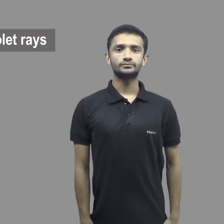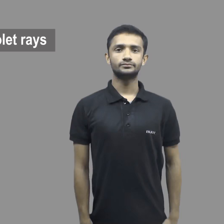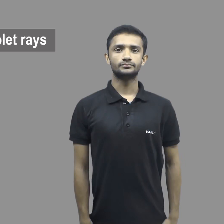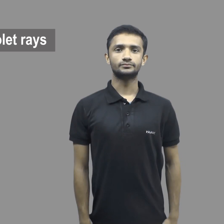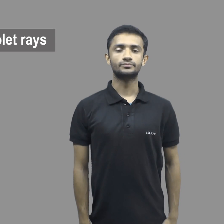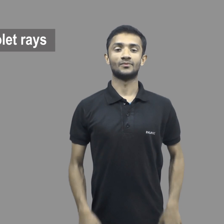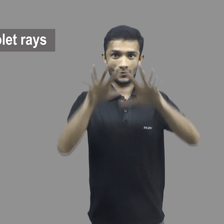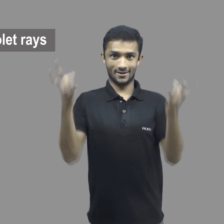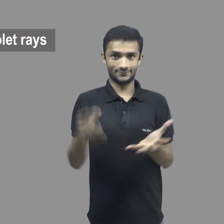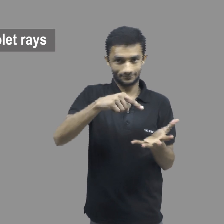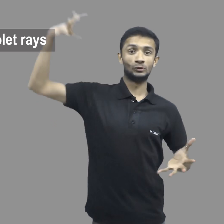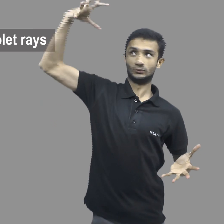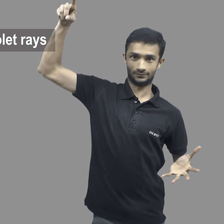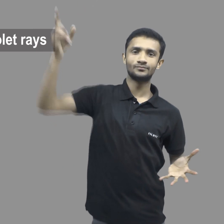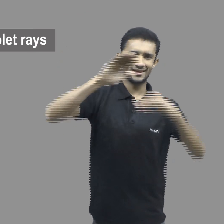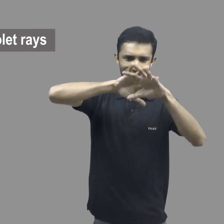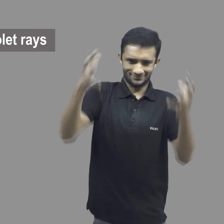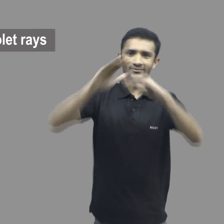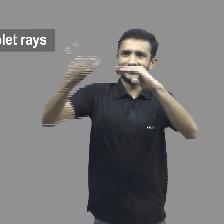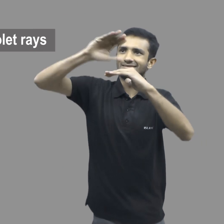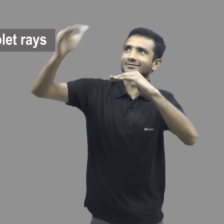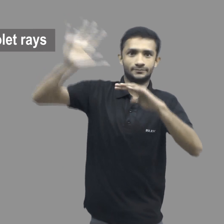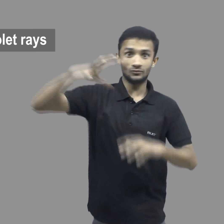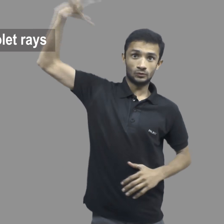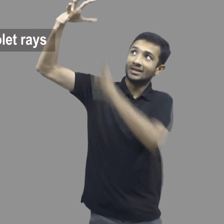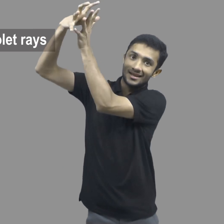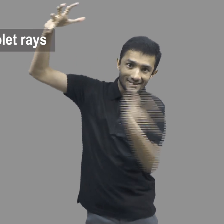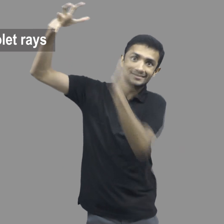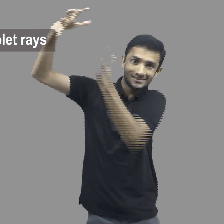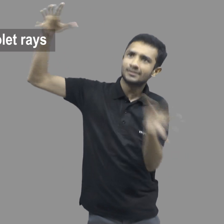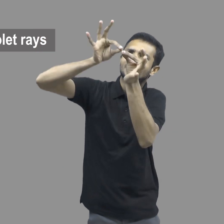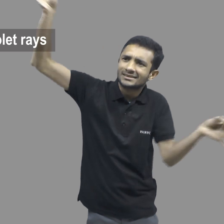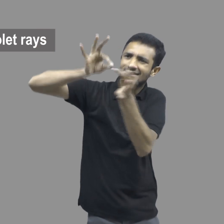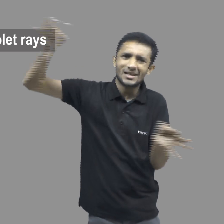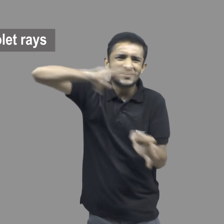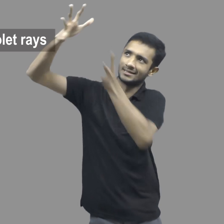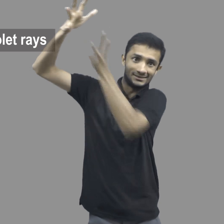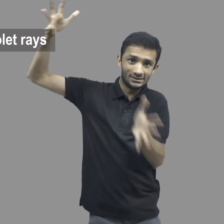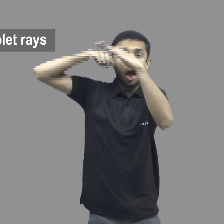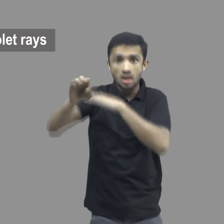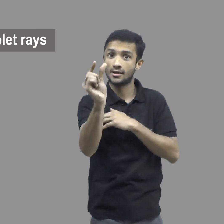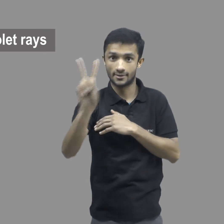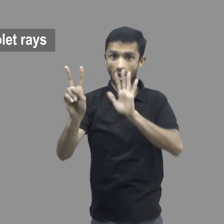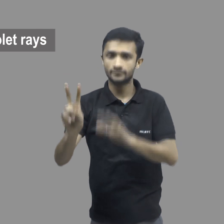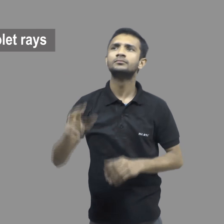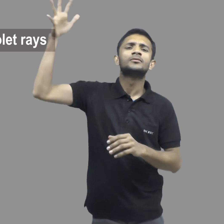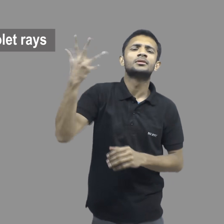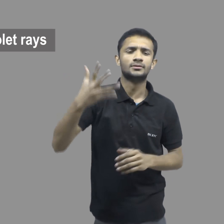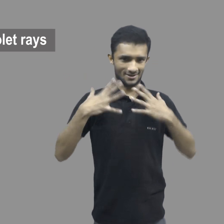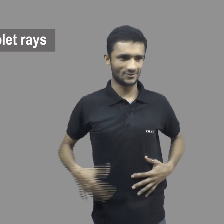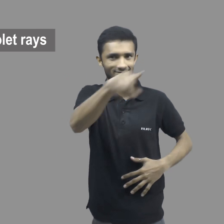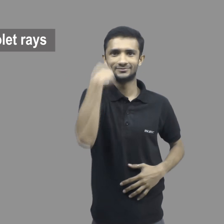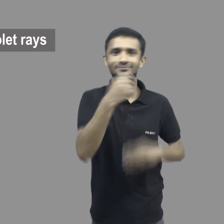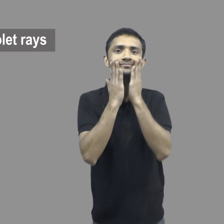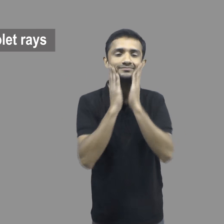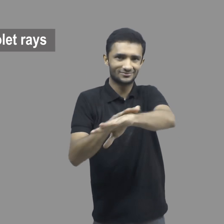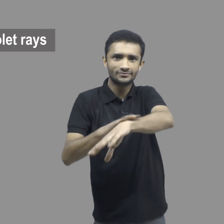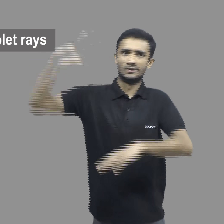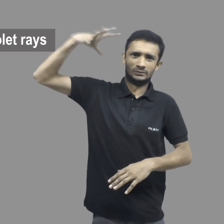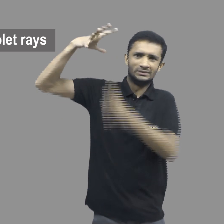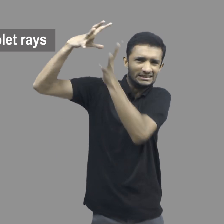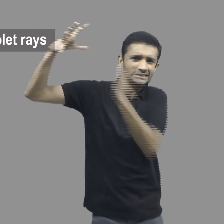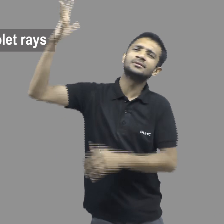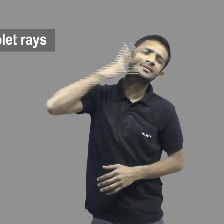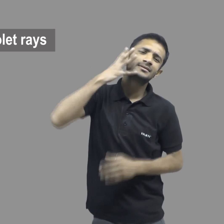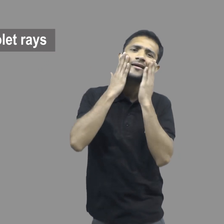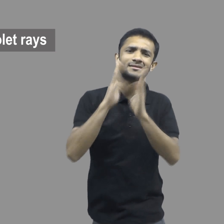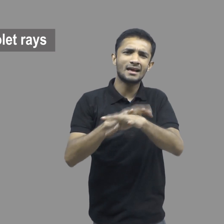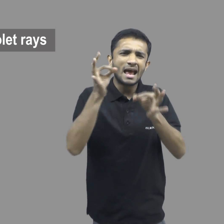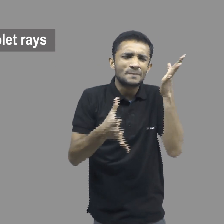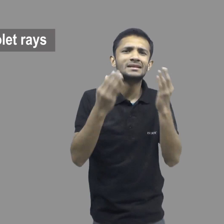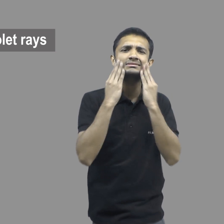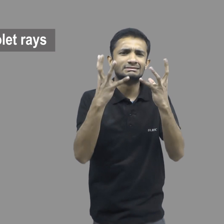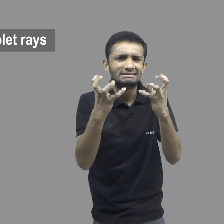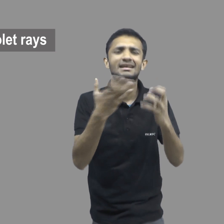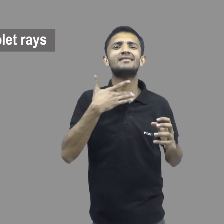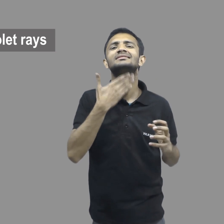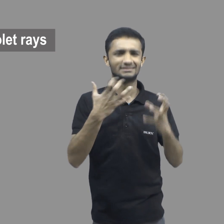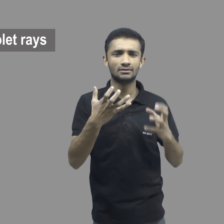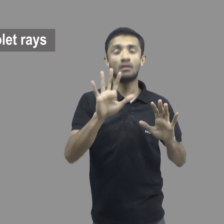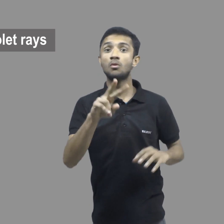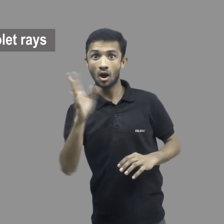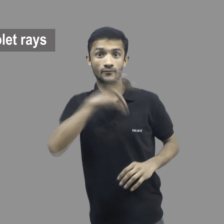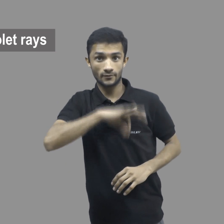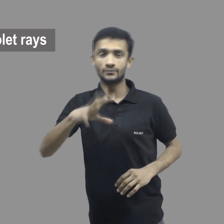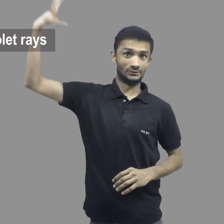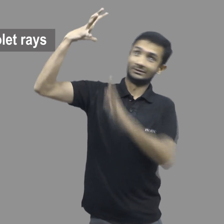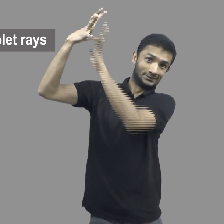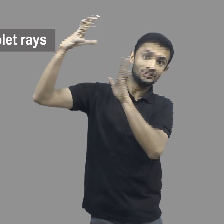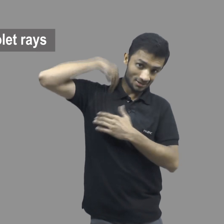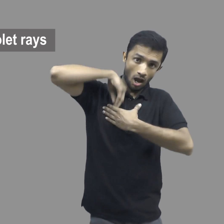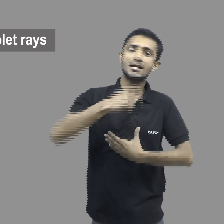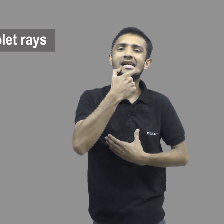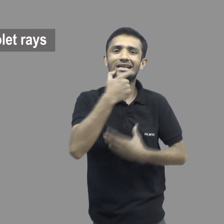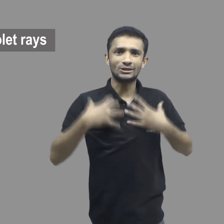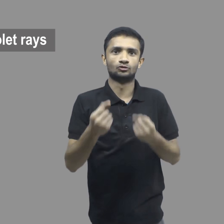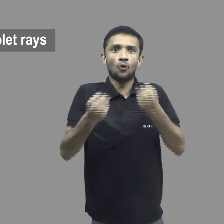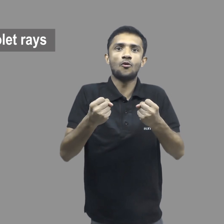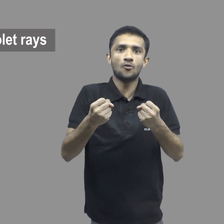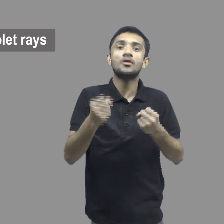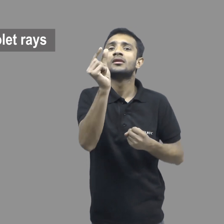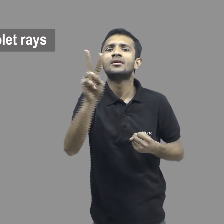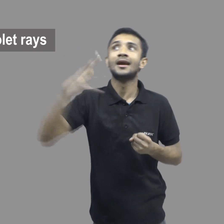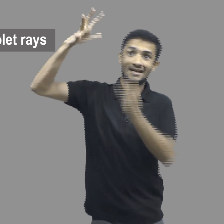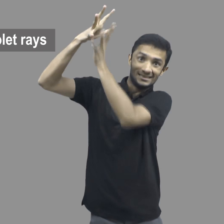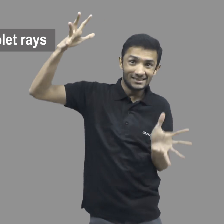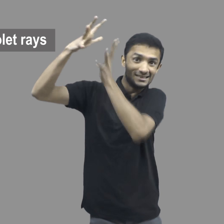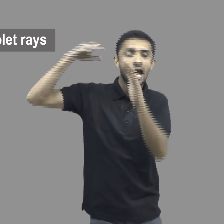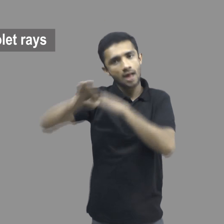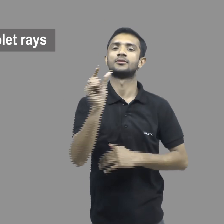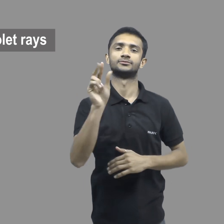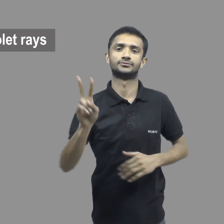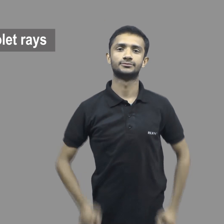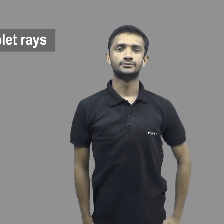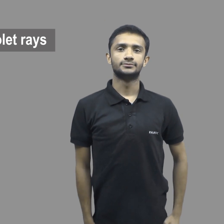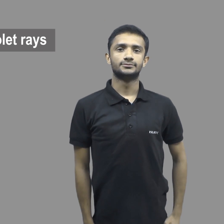Ultraviolet Rays